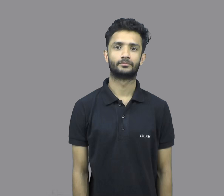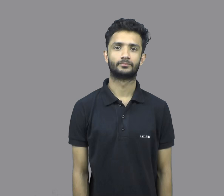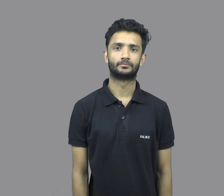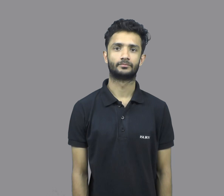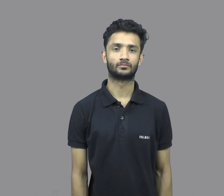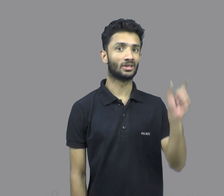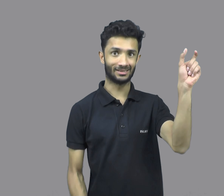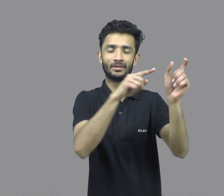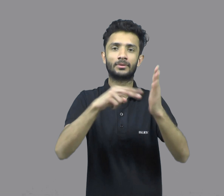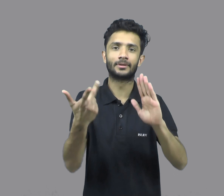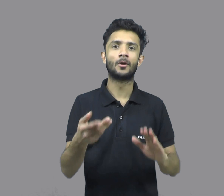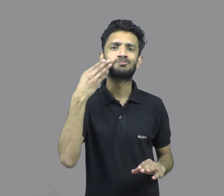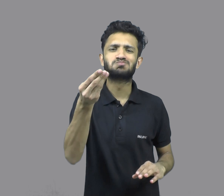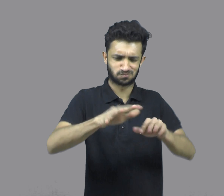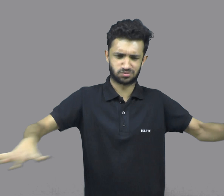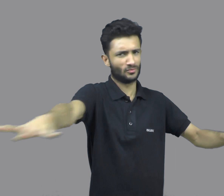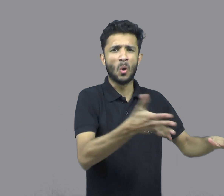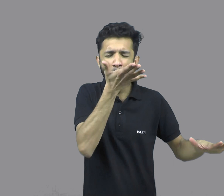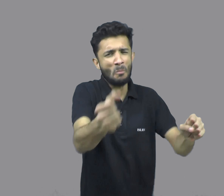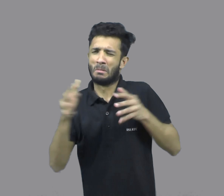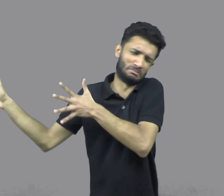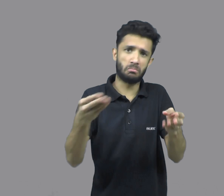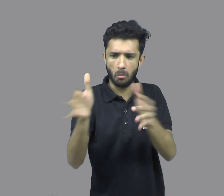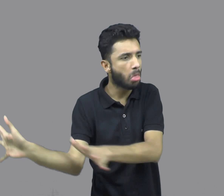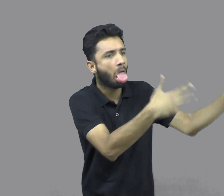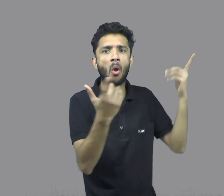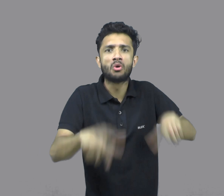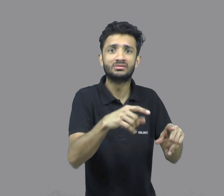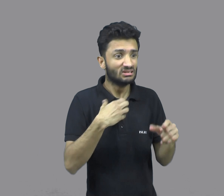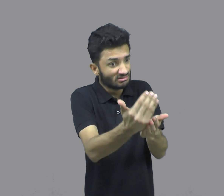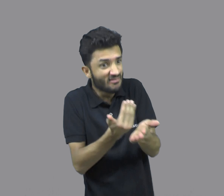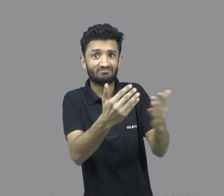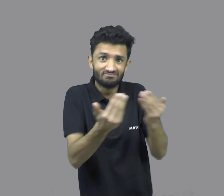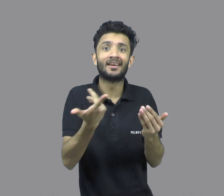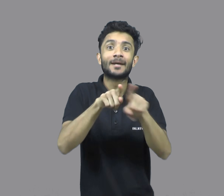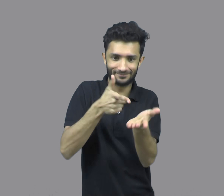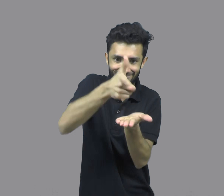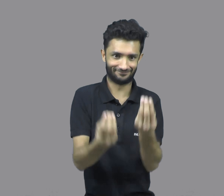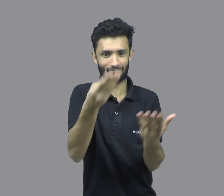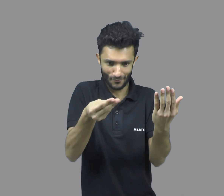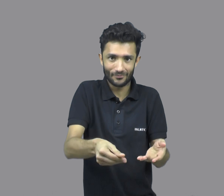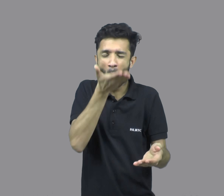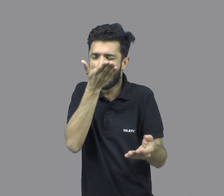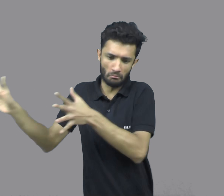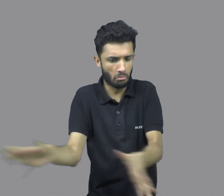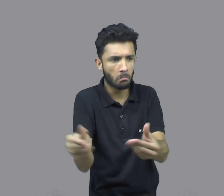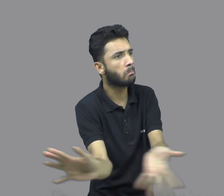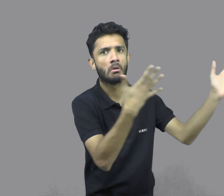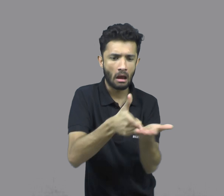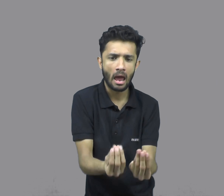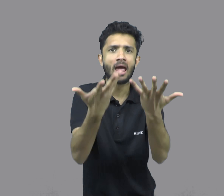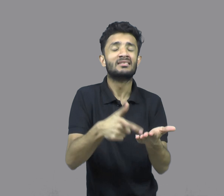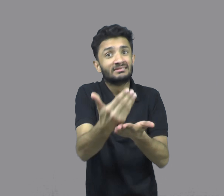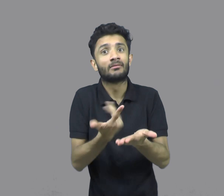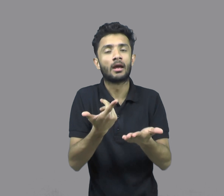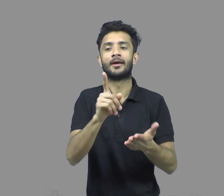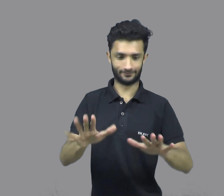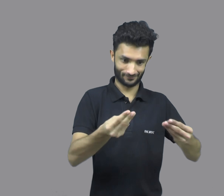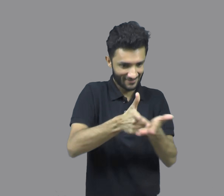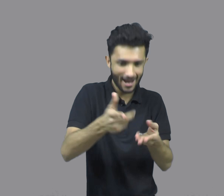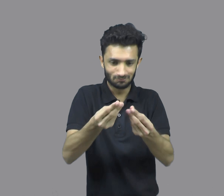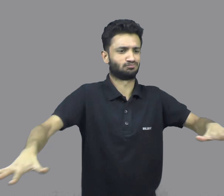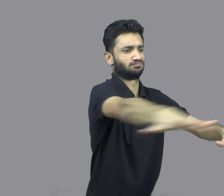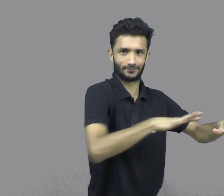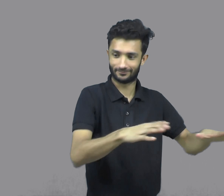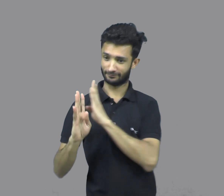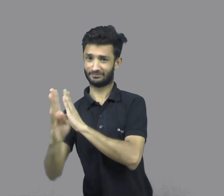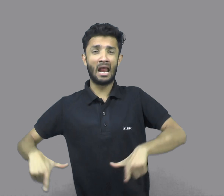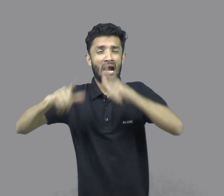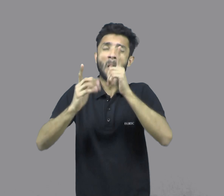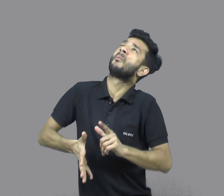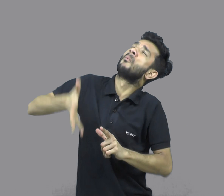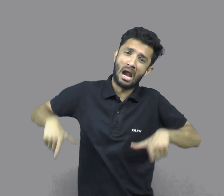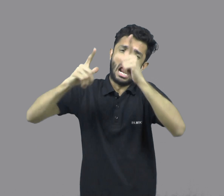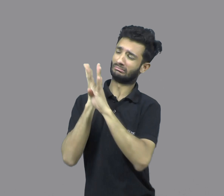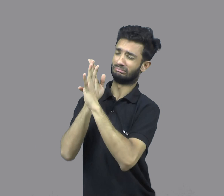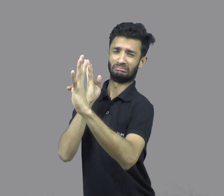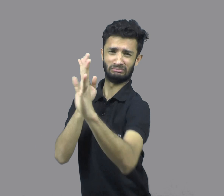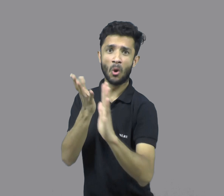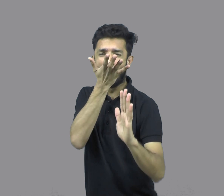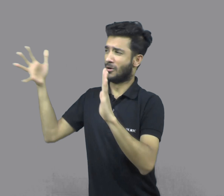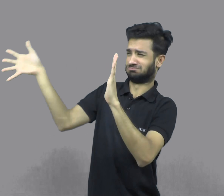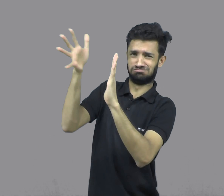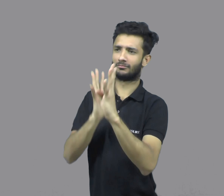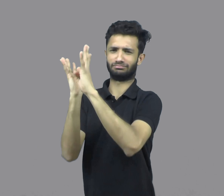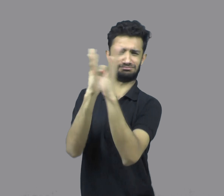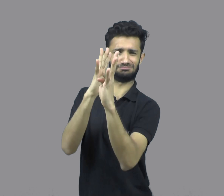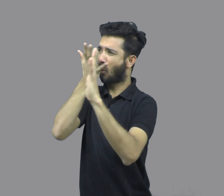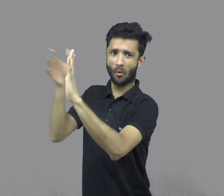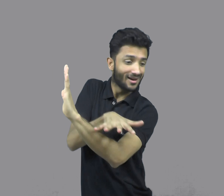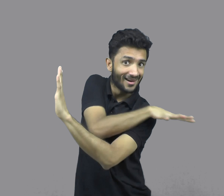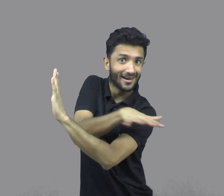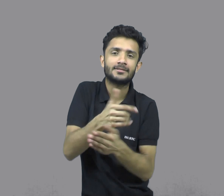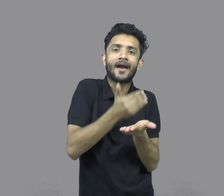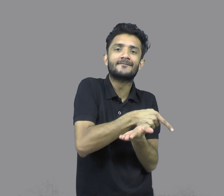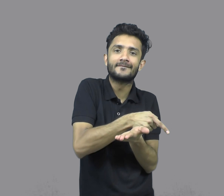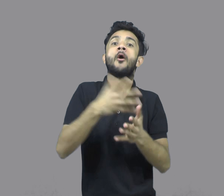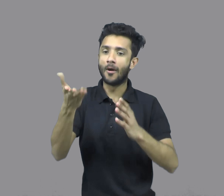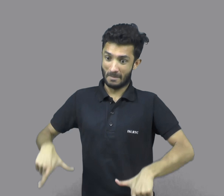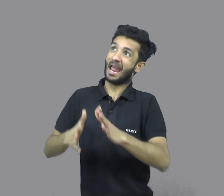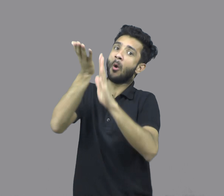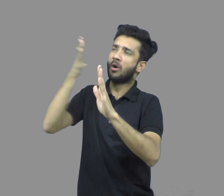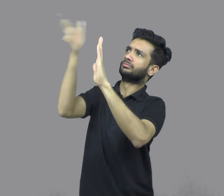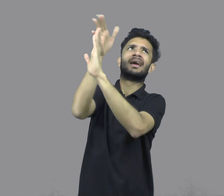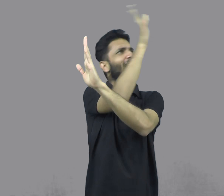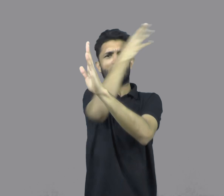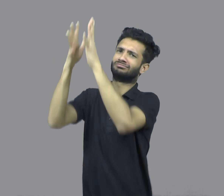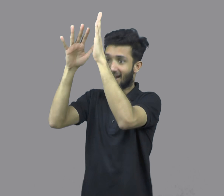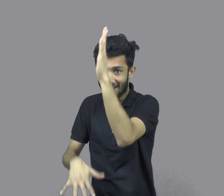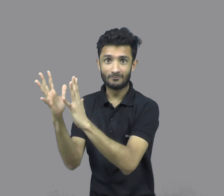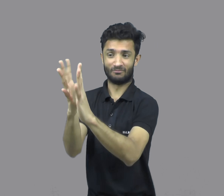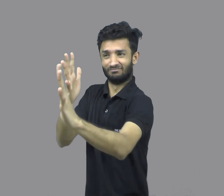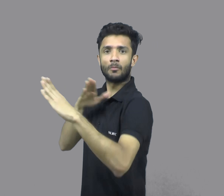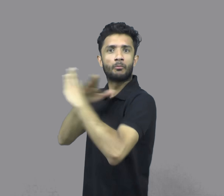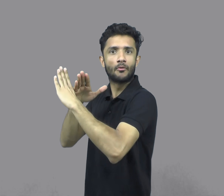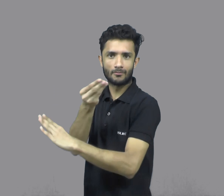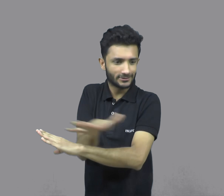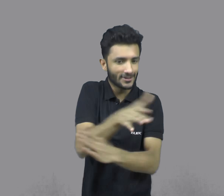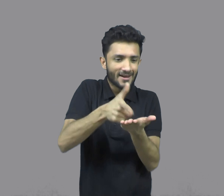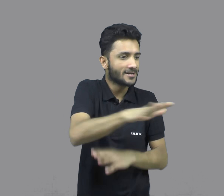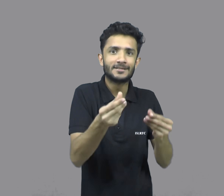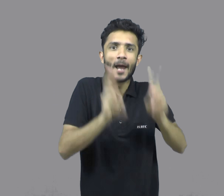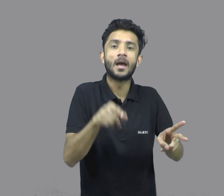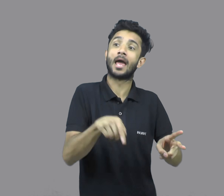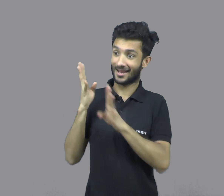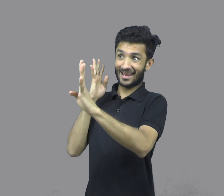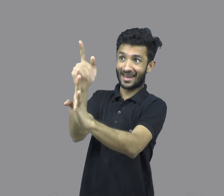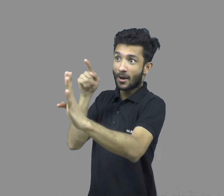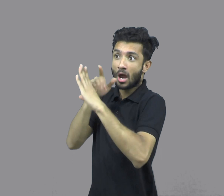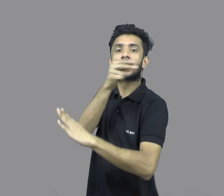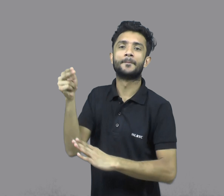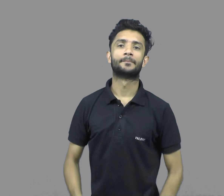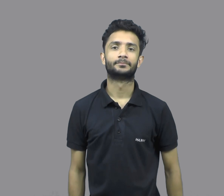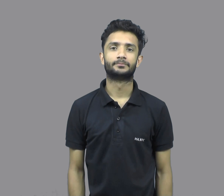Shelter Belts